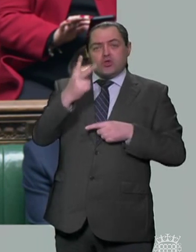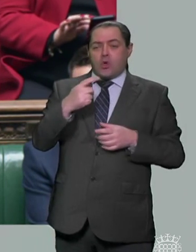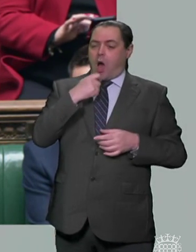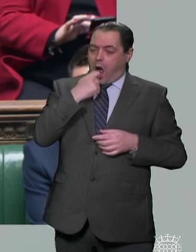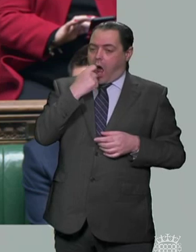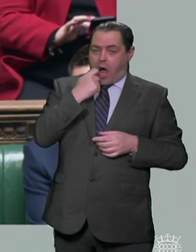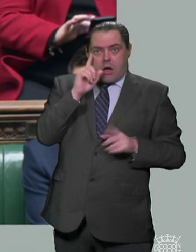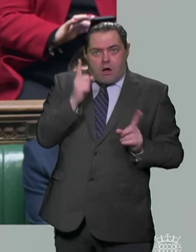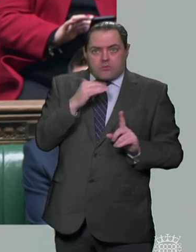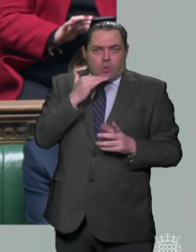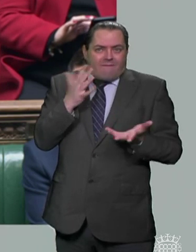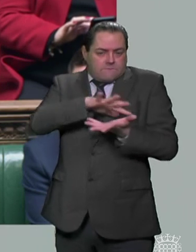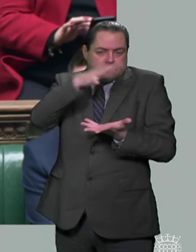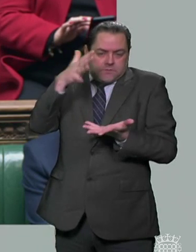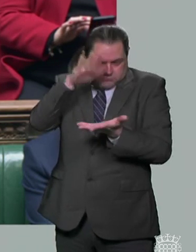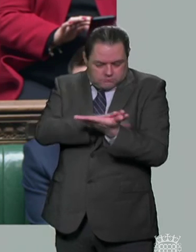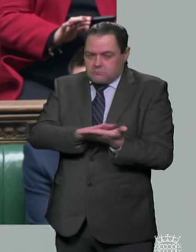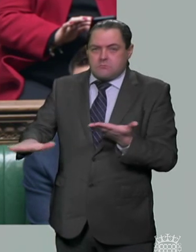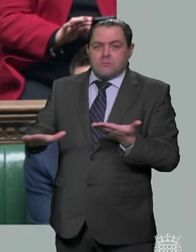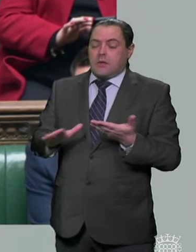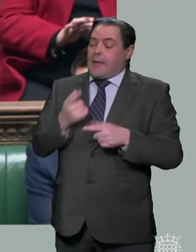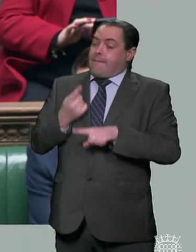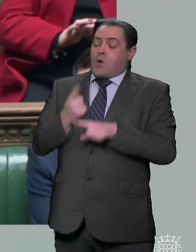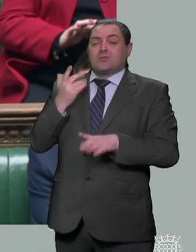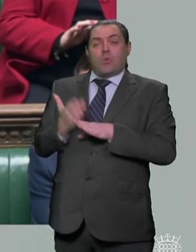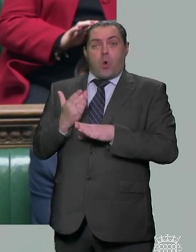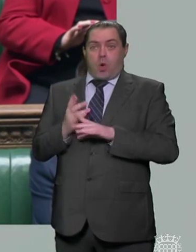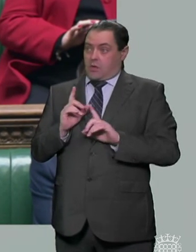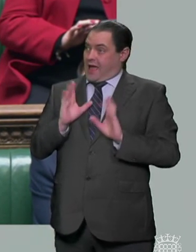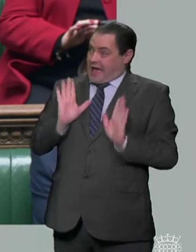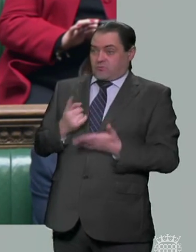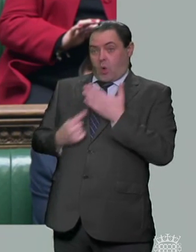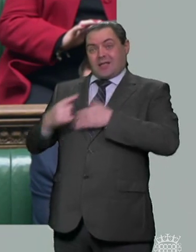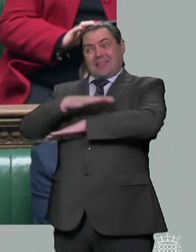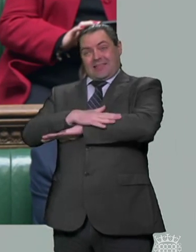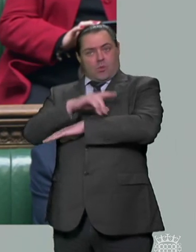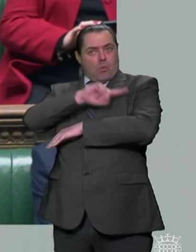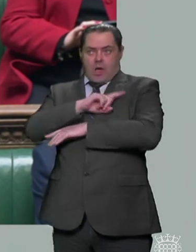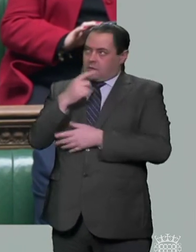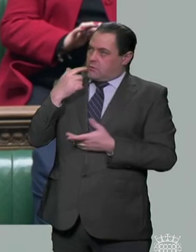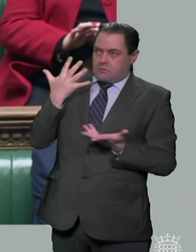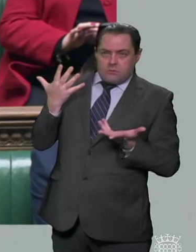Emergency workers are reportedly stuck in isolation because they cannot get their hands on a test.